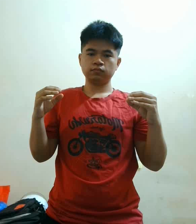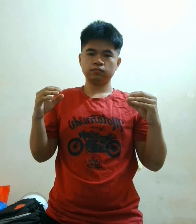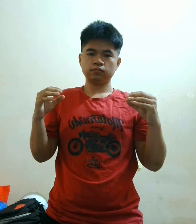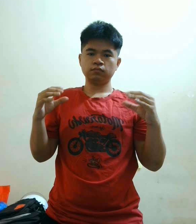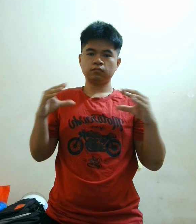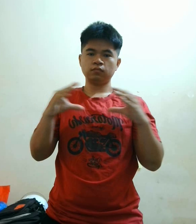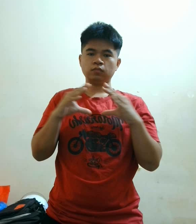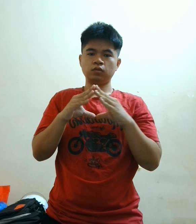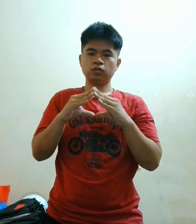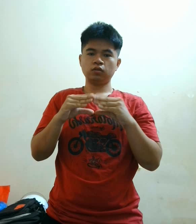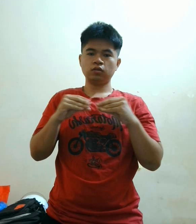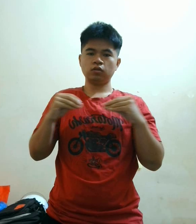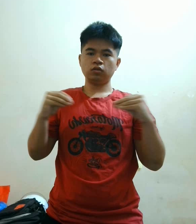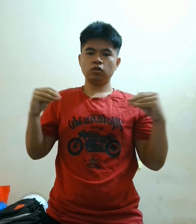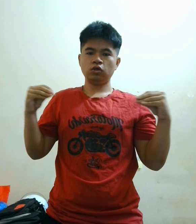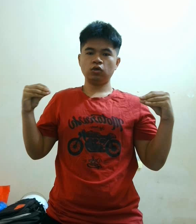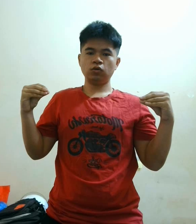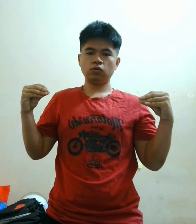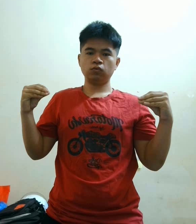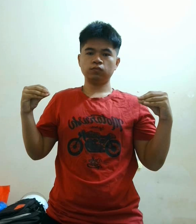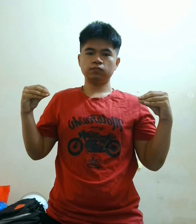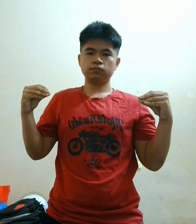nhieu